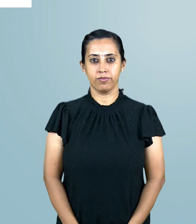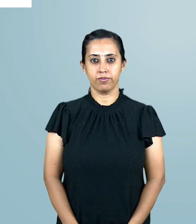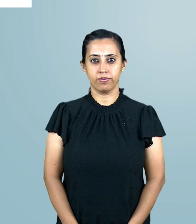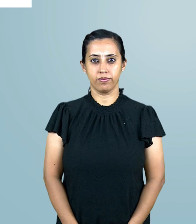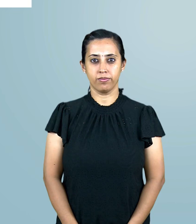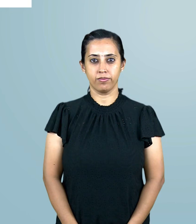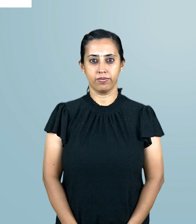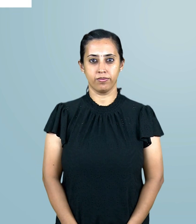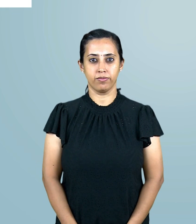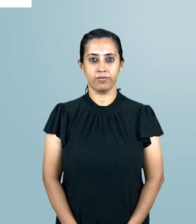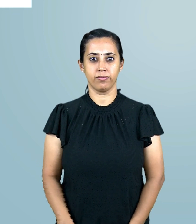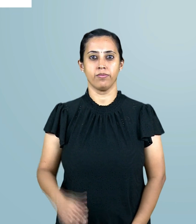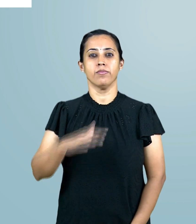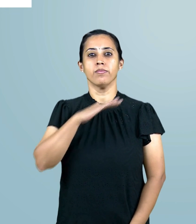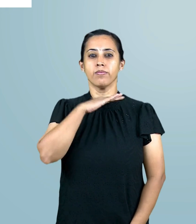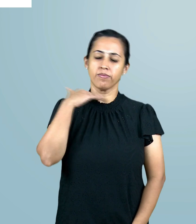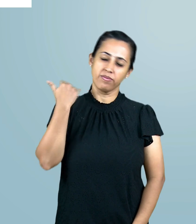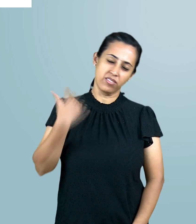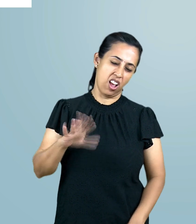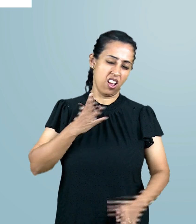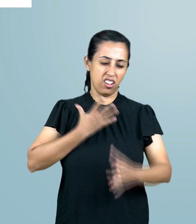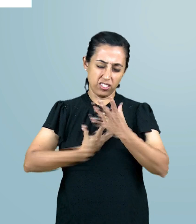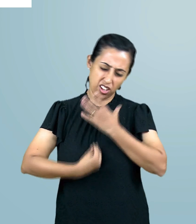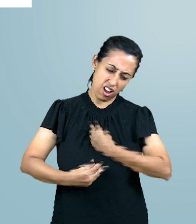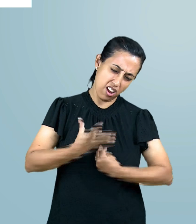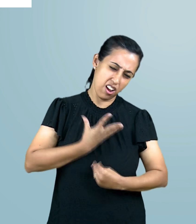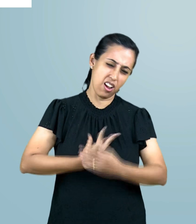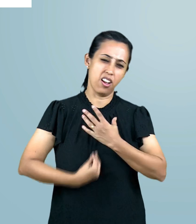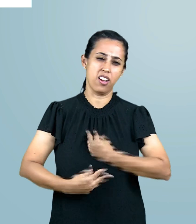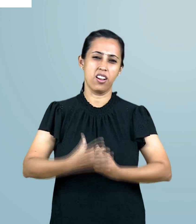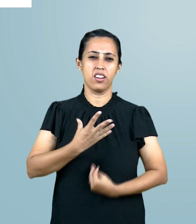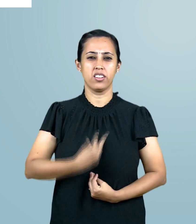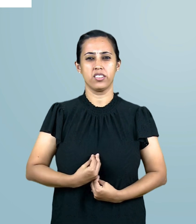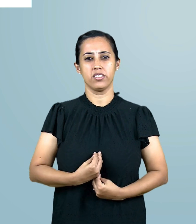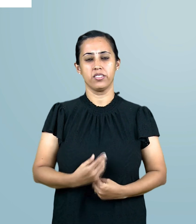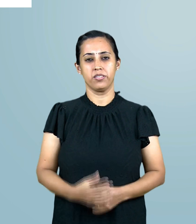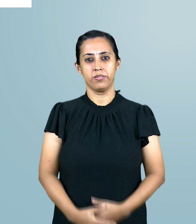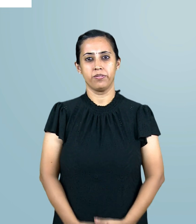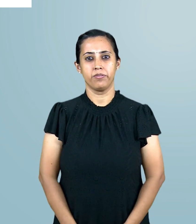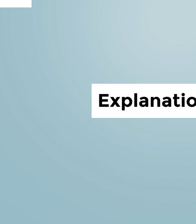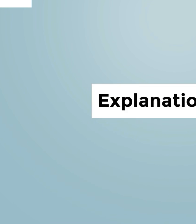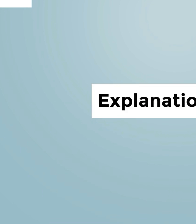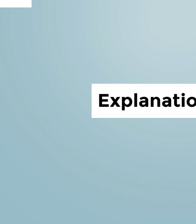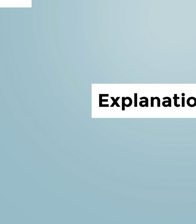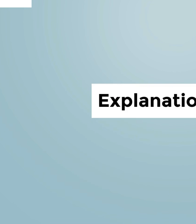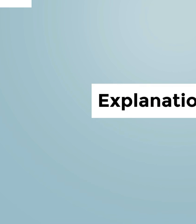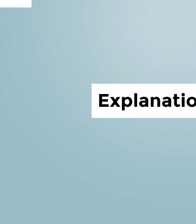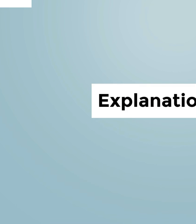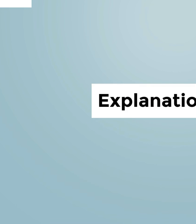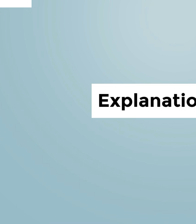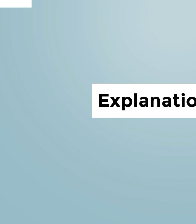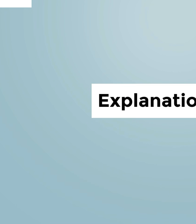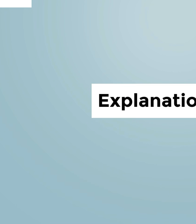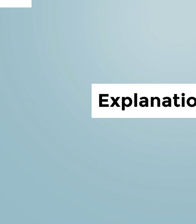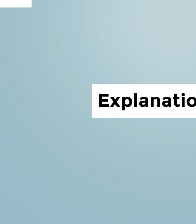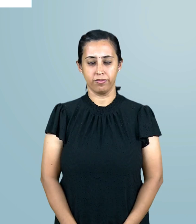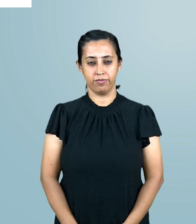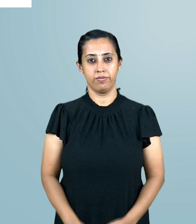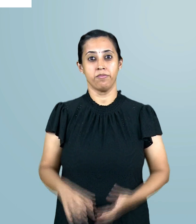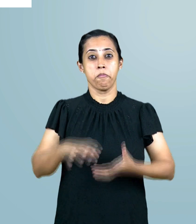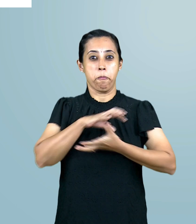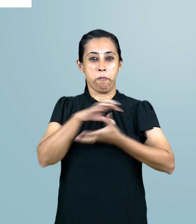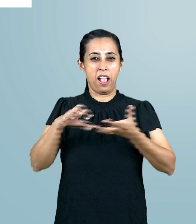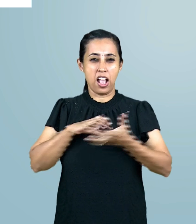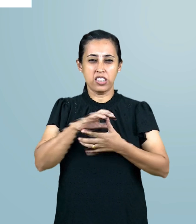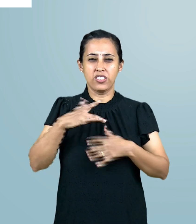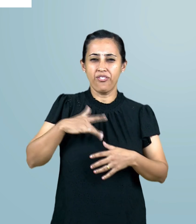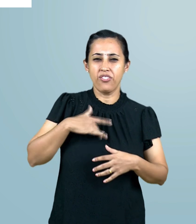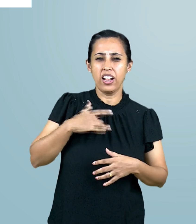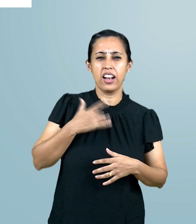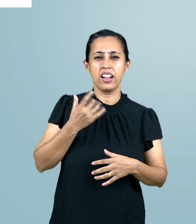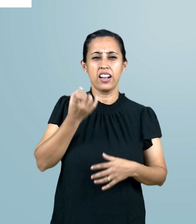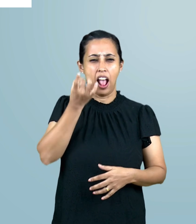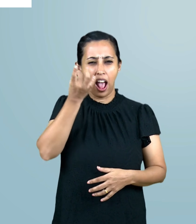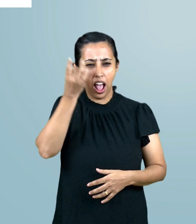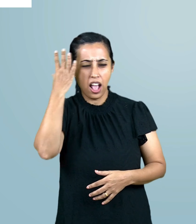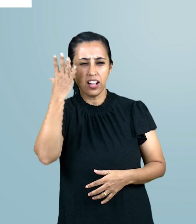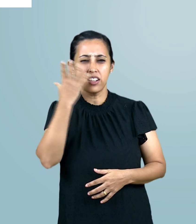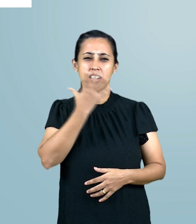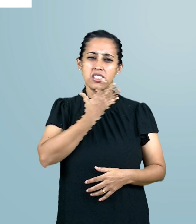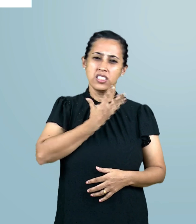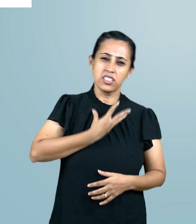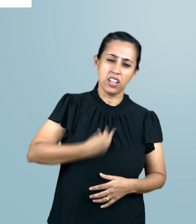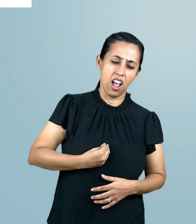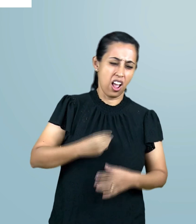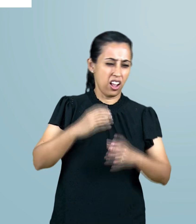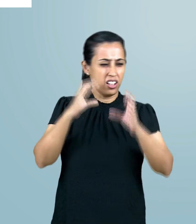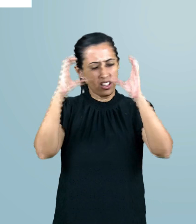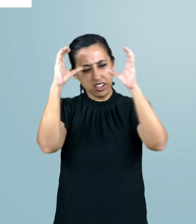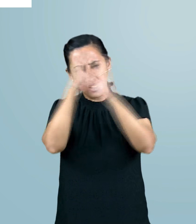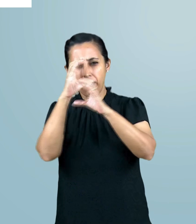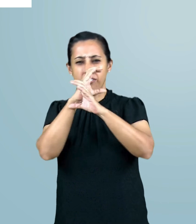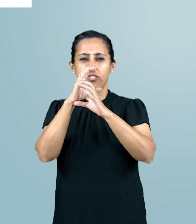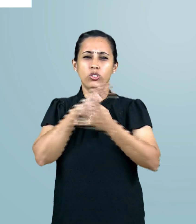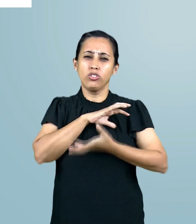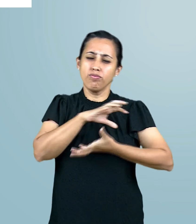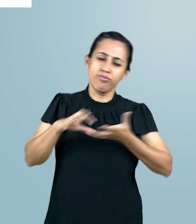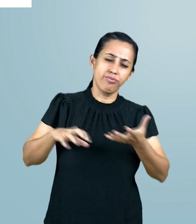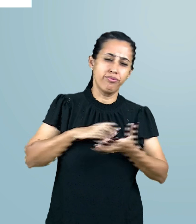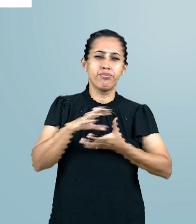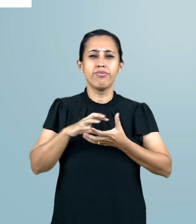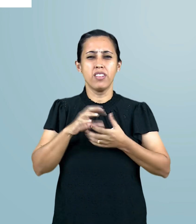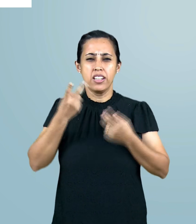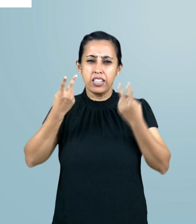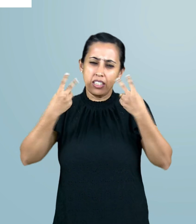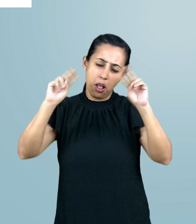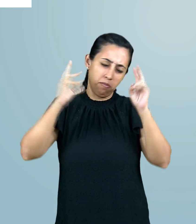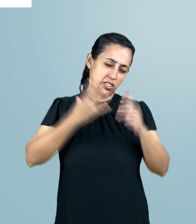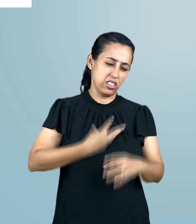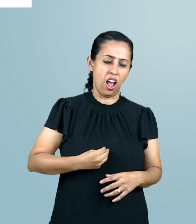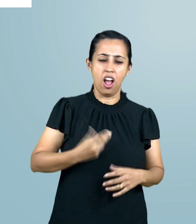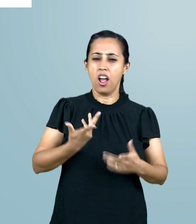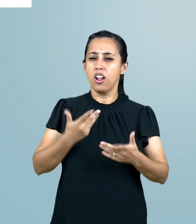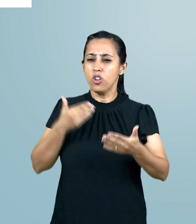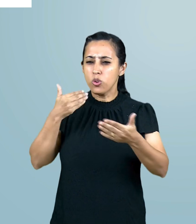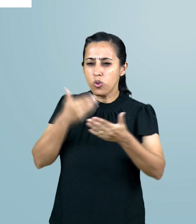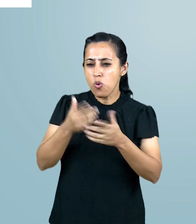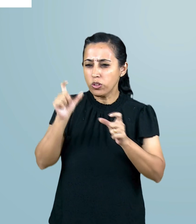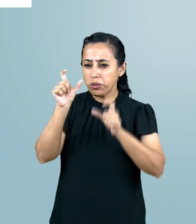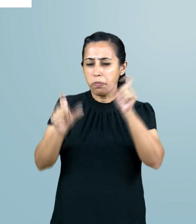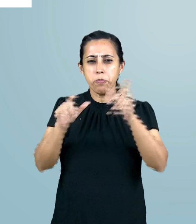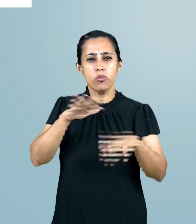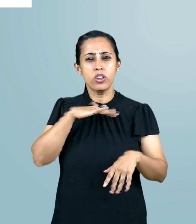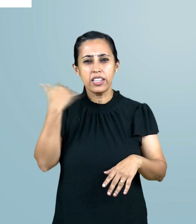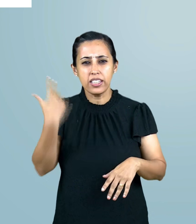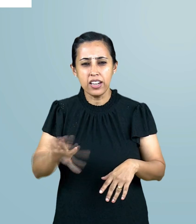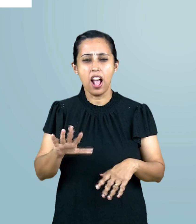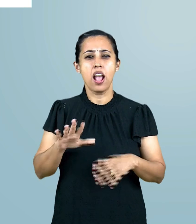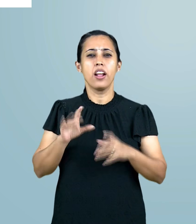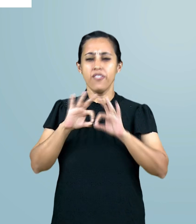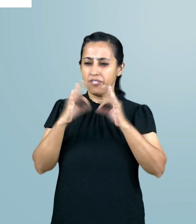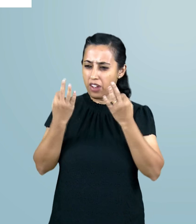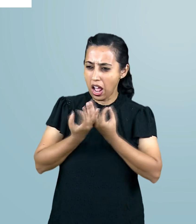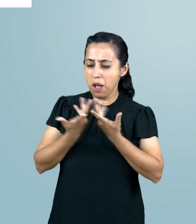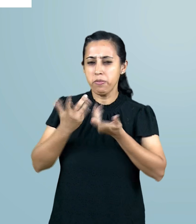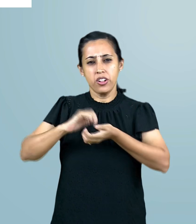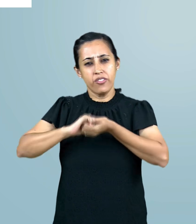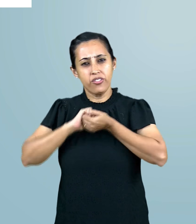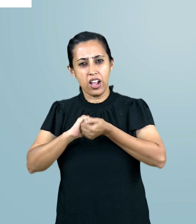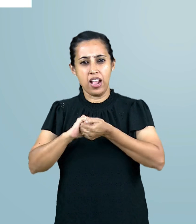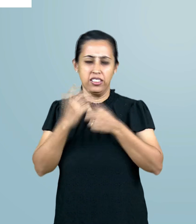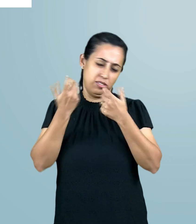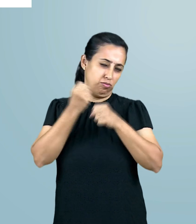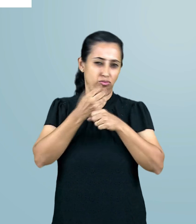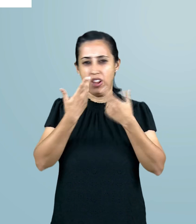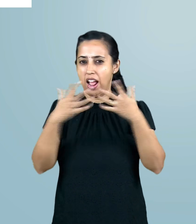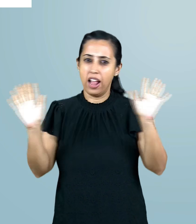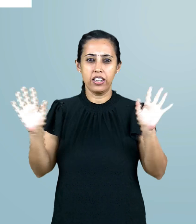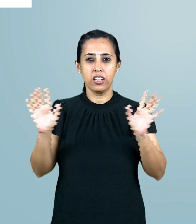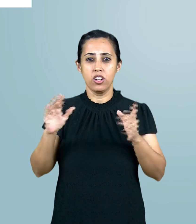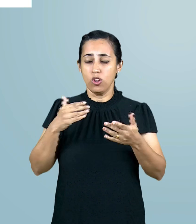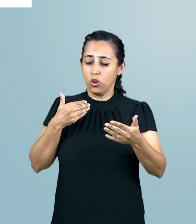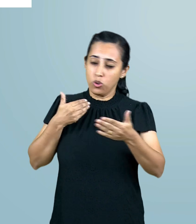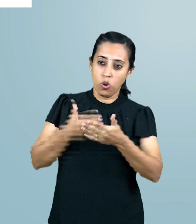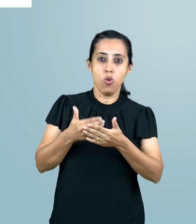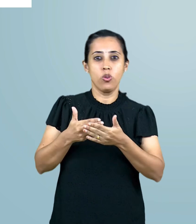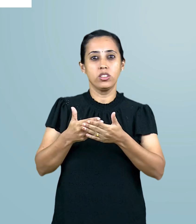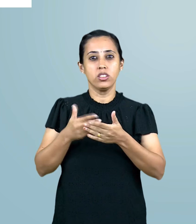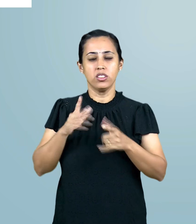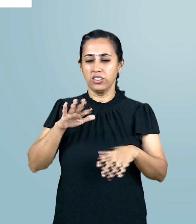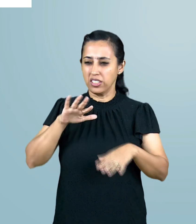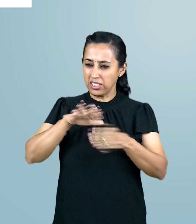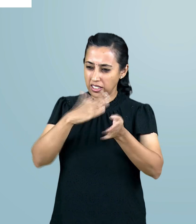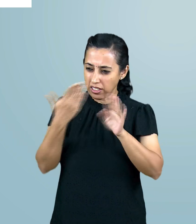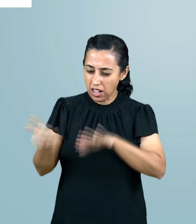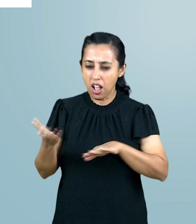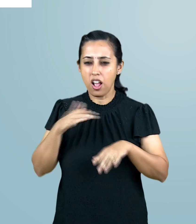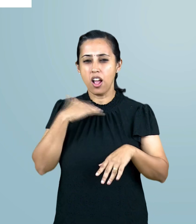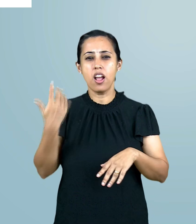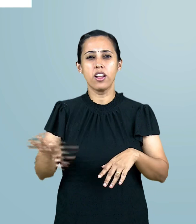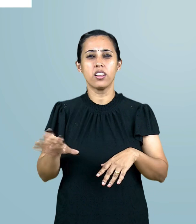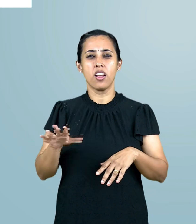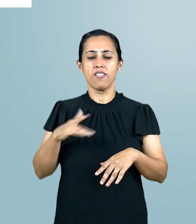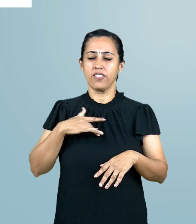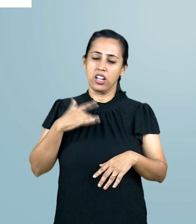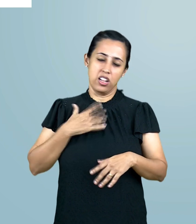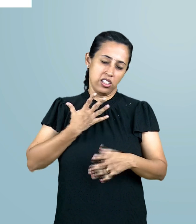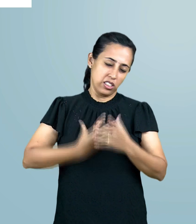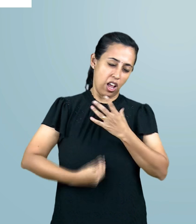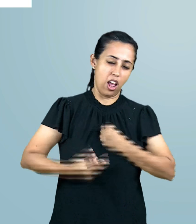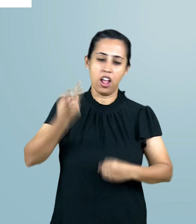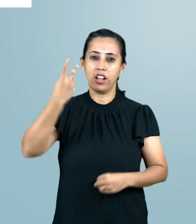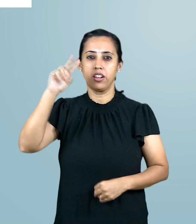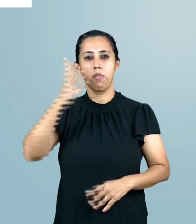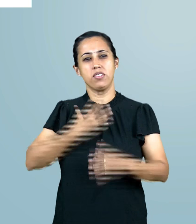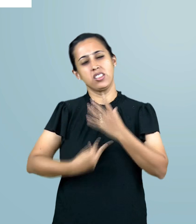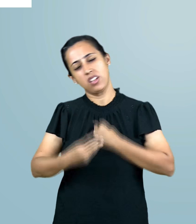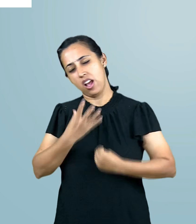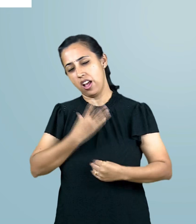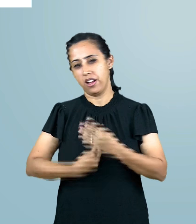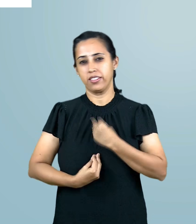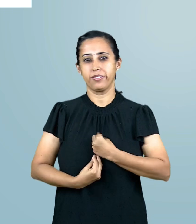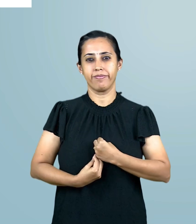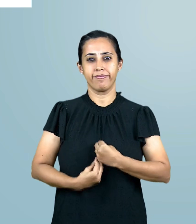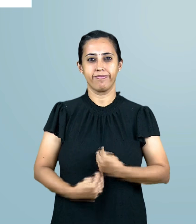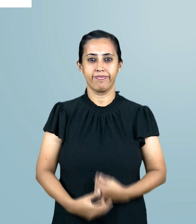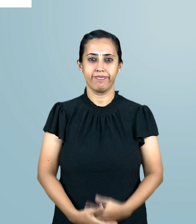Grief